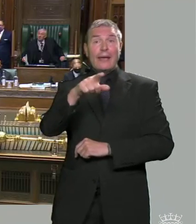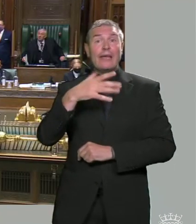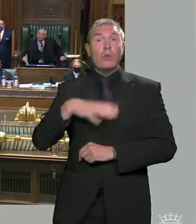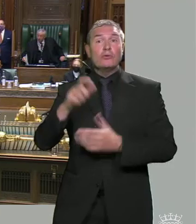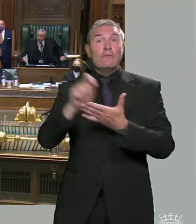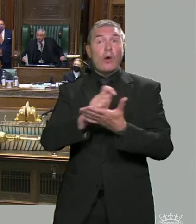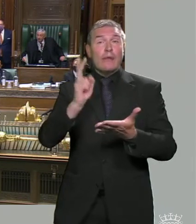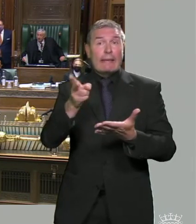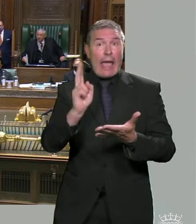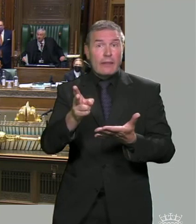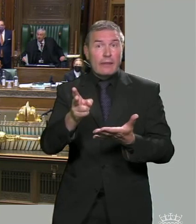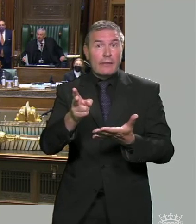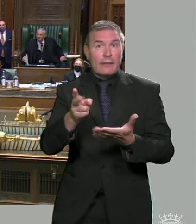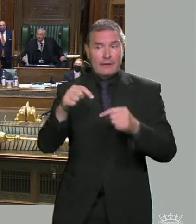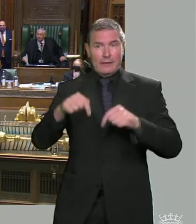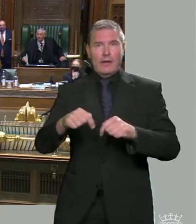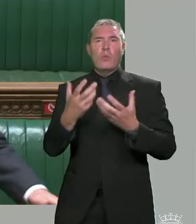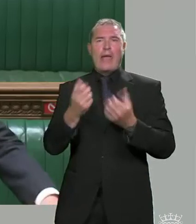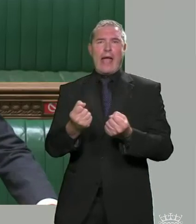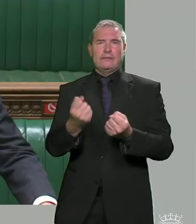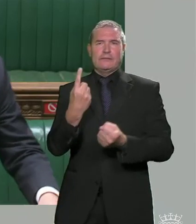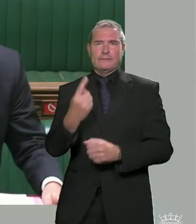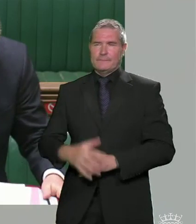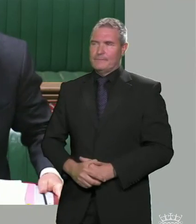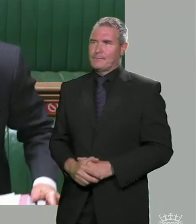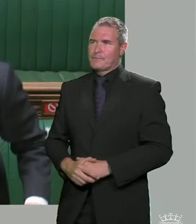If he means another referendum, we had one of those.